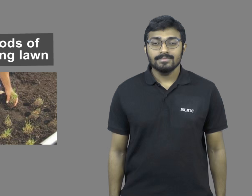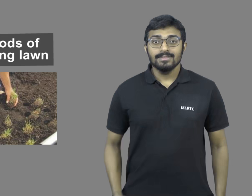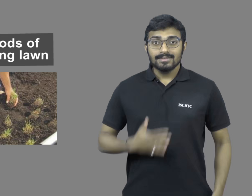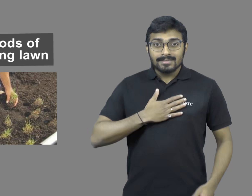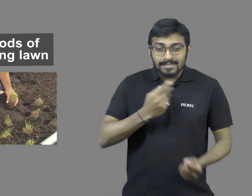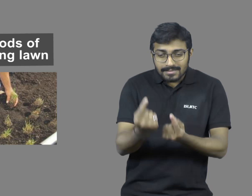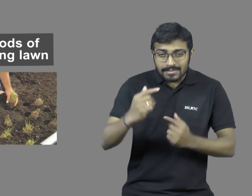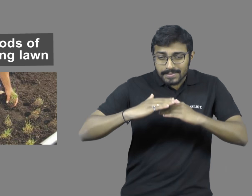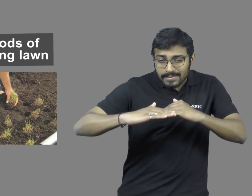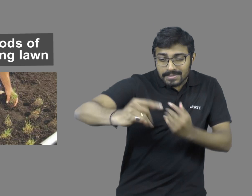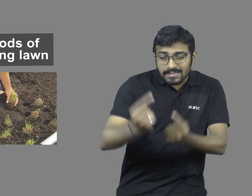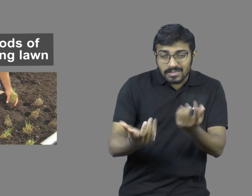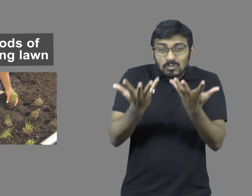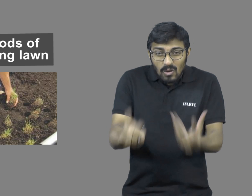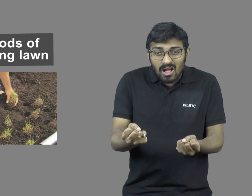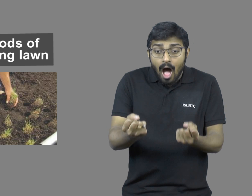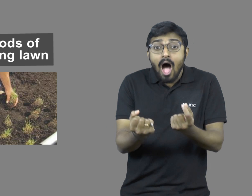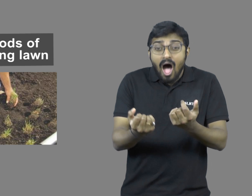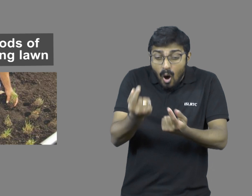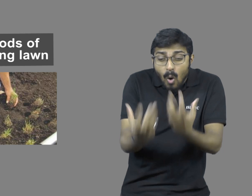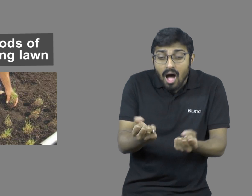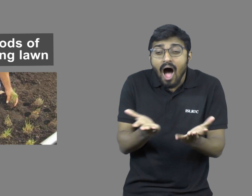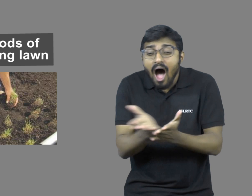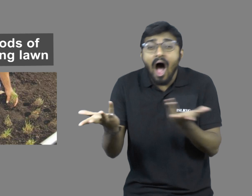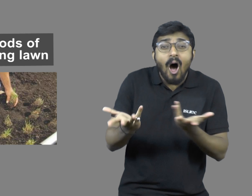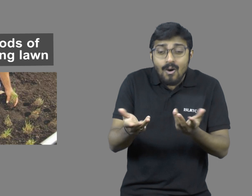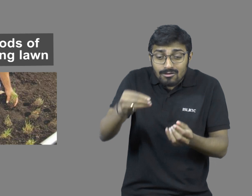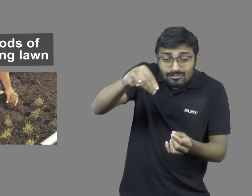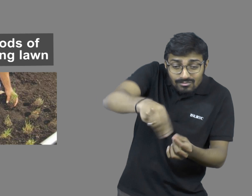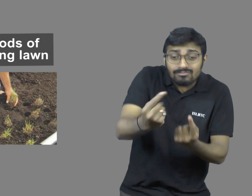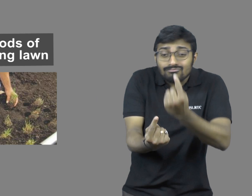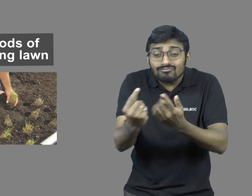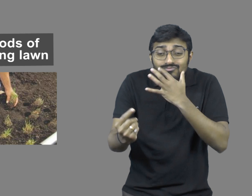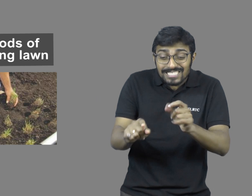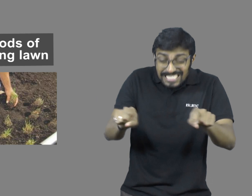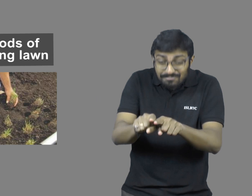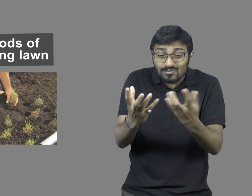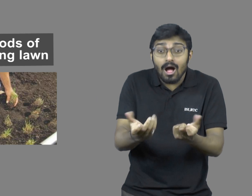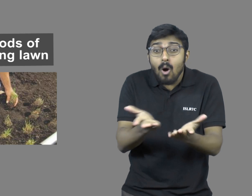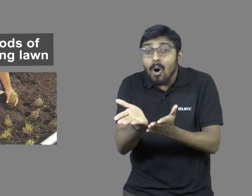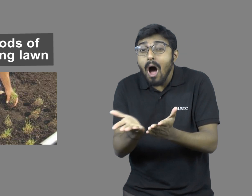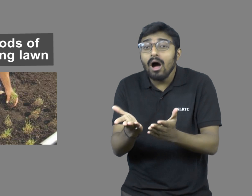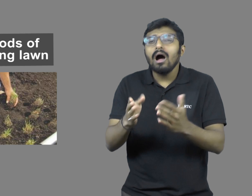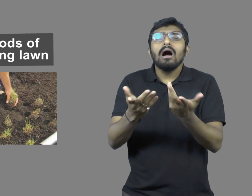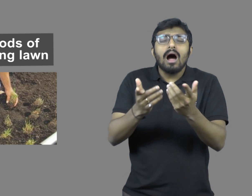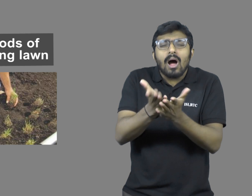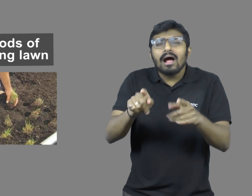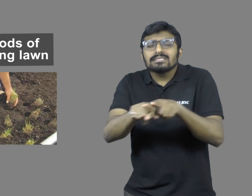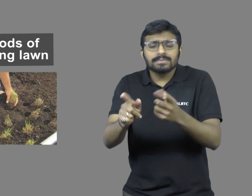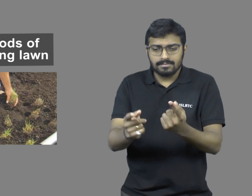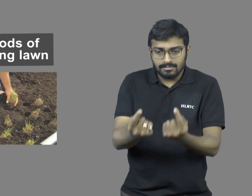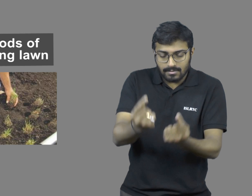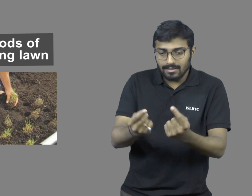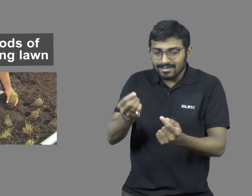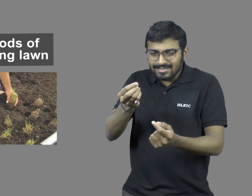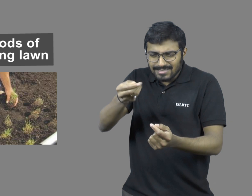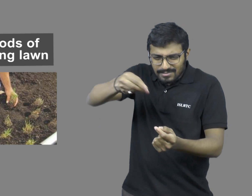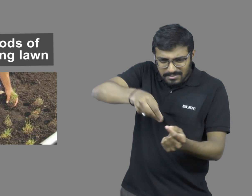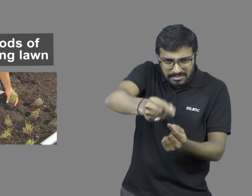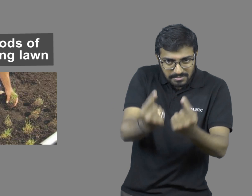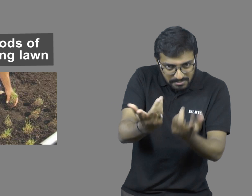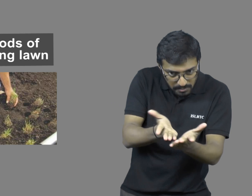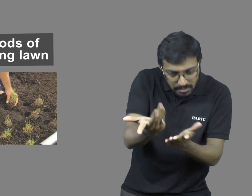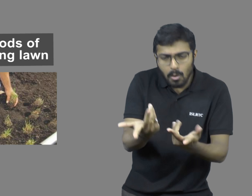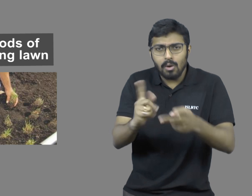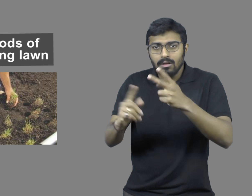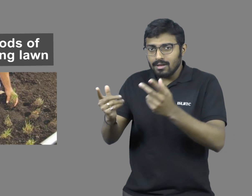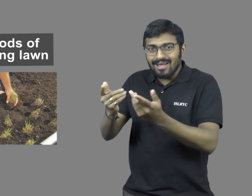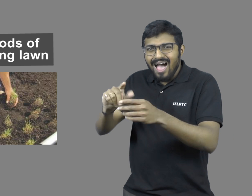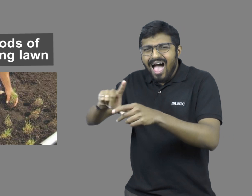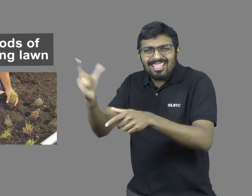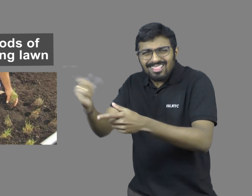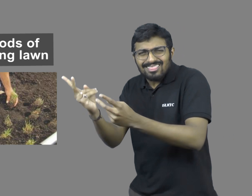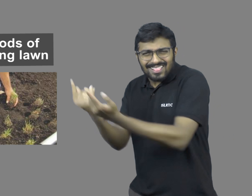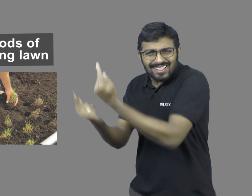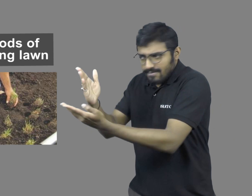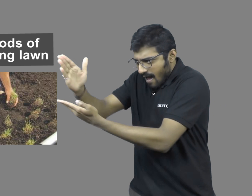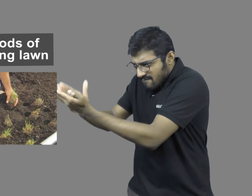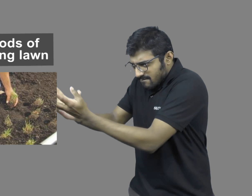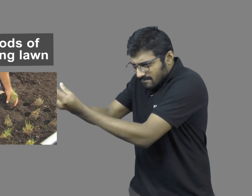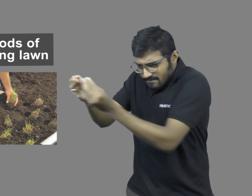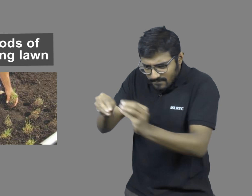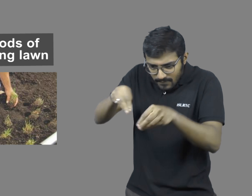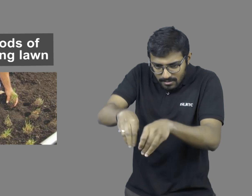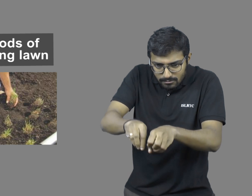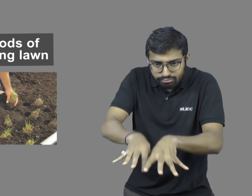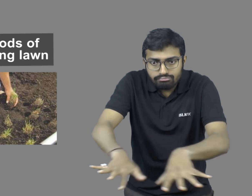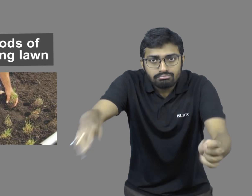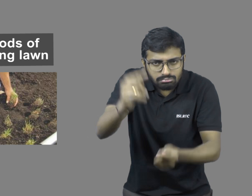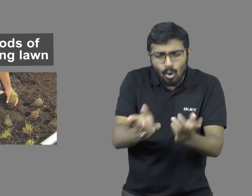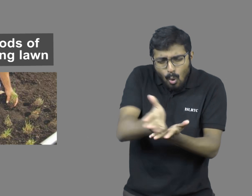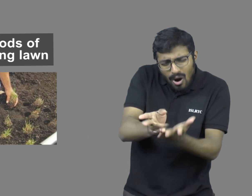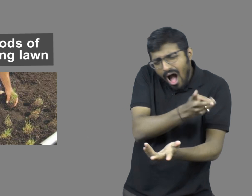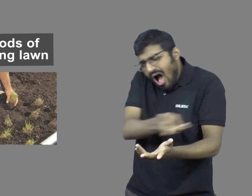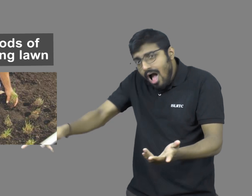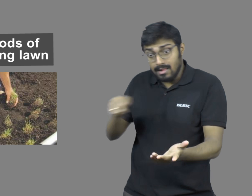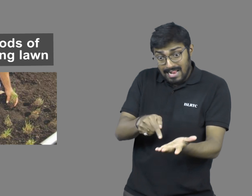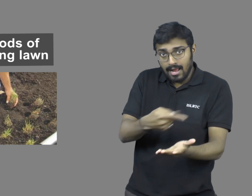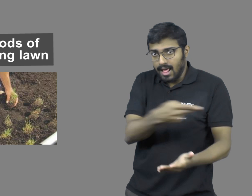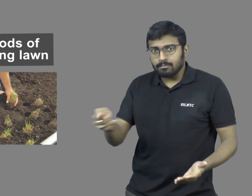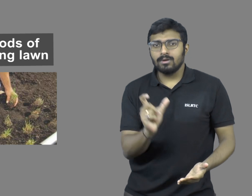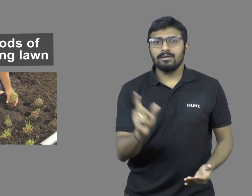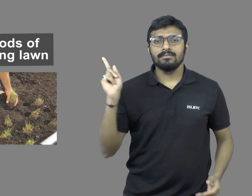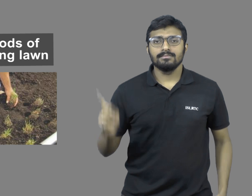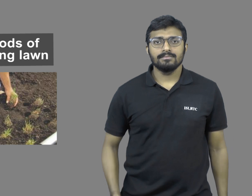Methods of Planting Lawn